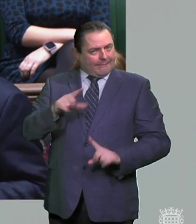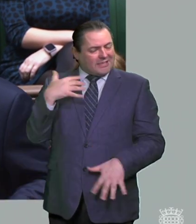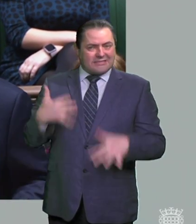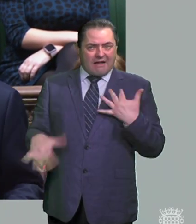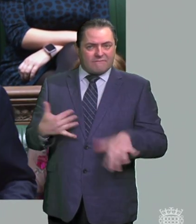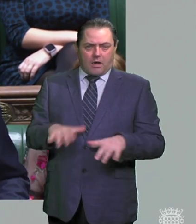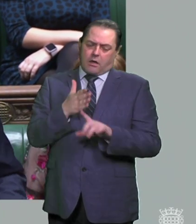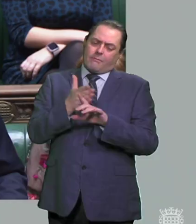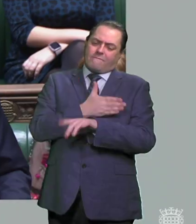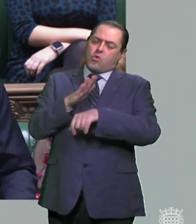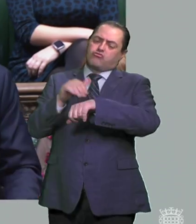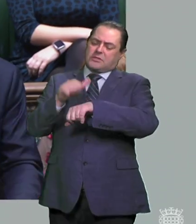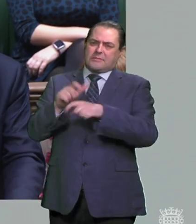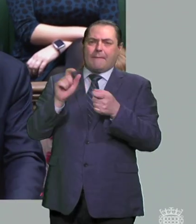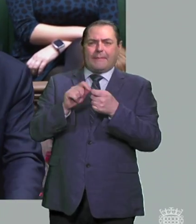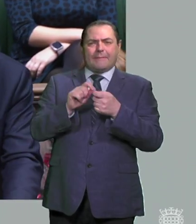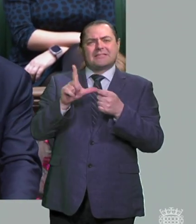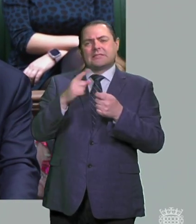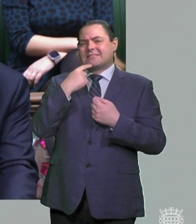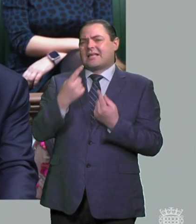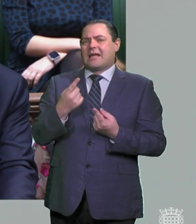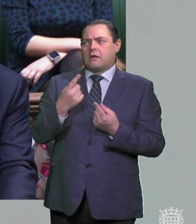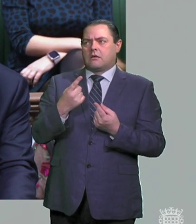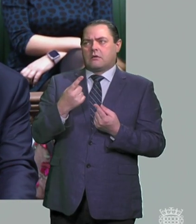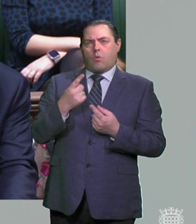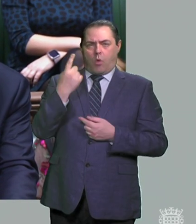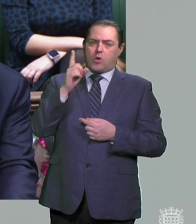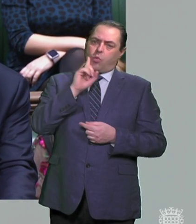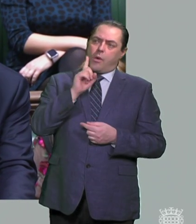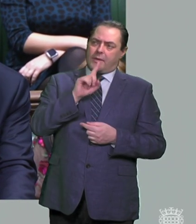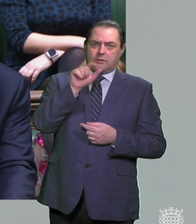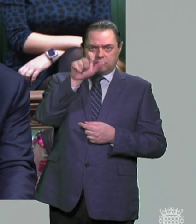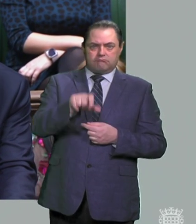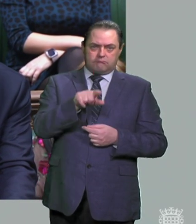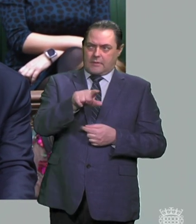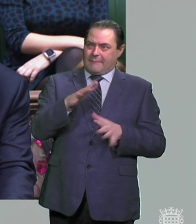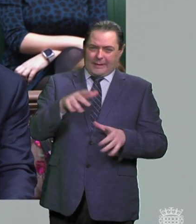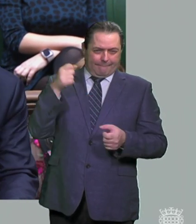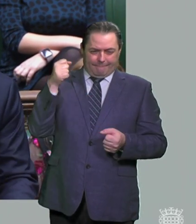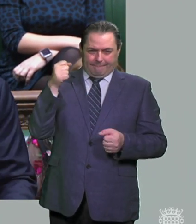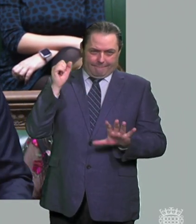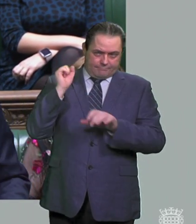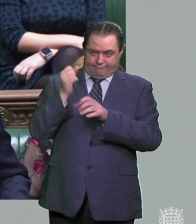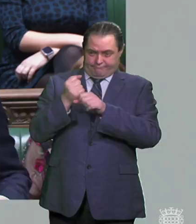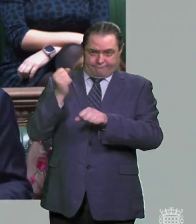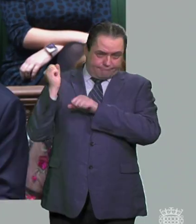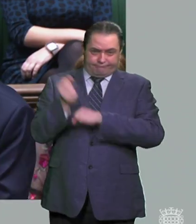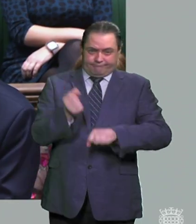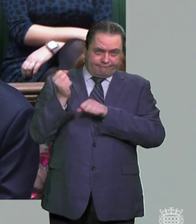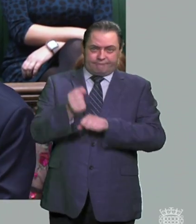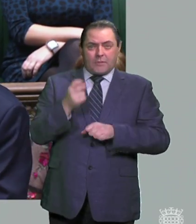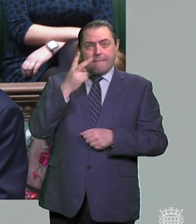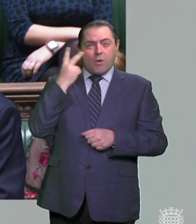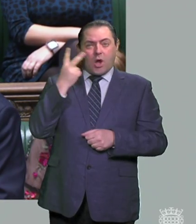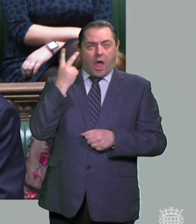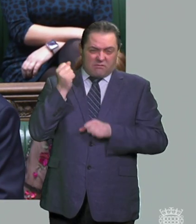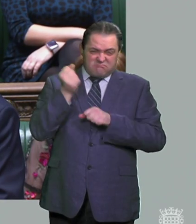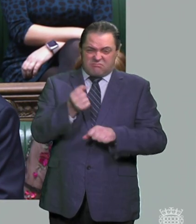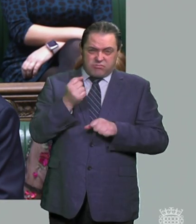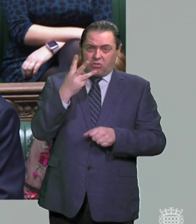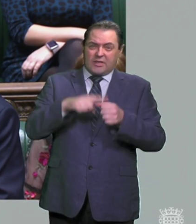Before Christmas, the BBC reported the shocking case of a woman in Armthorpe, who had been beaten with a baseball bat by burglars three years ago.